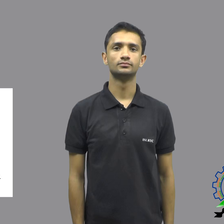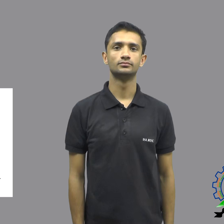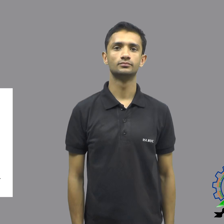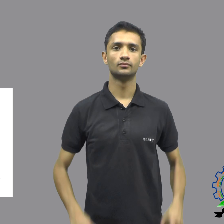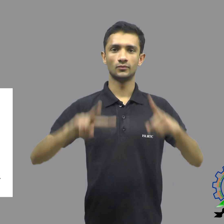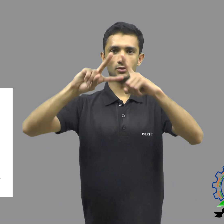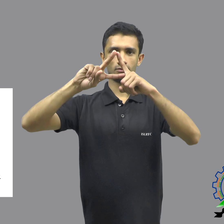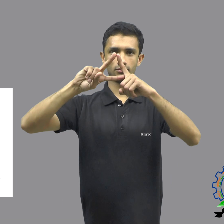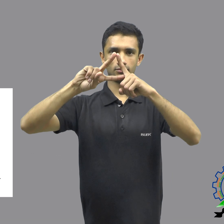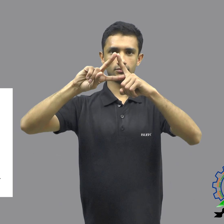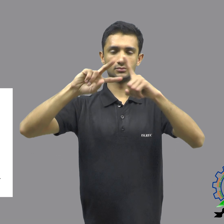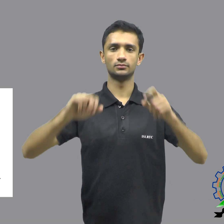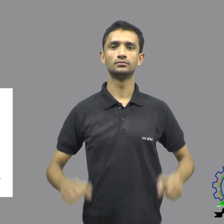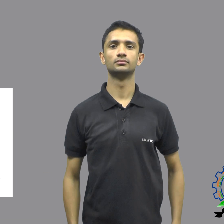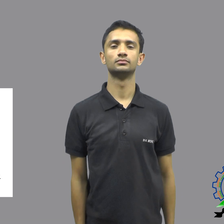Triangle